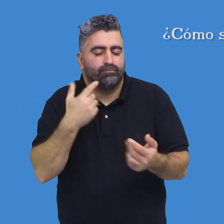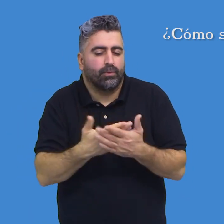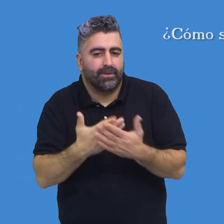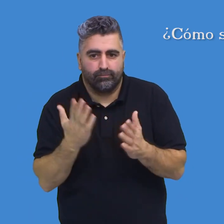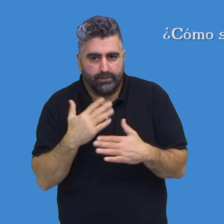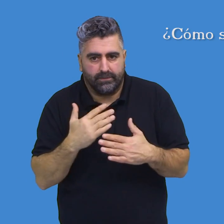certificado